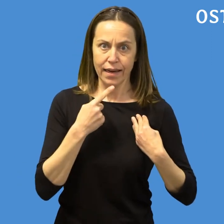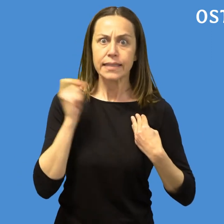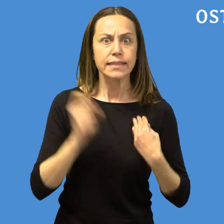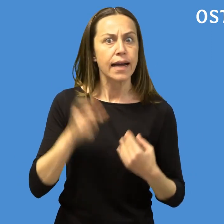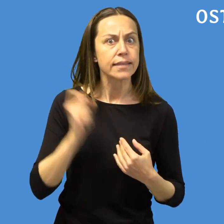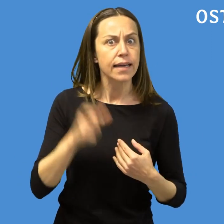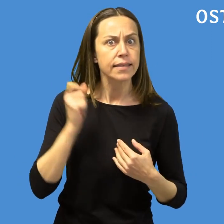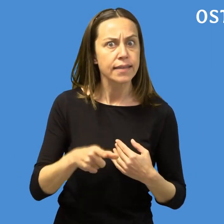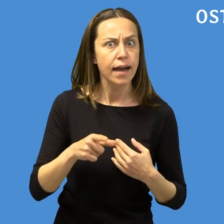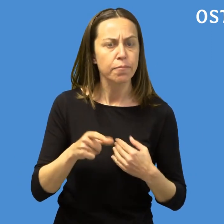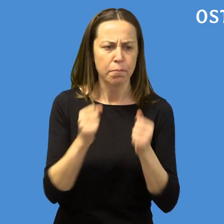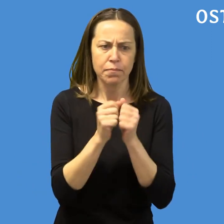frecuente